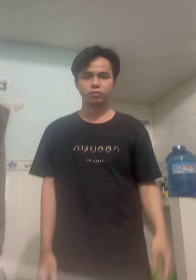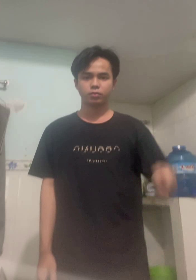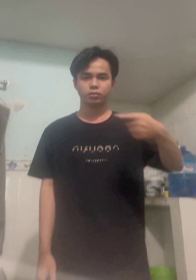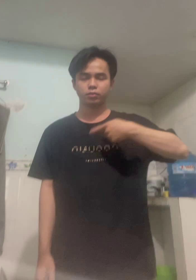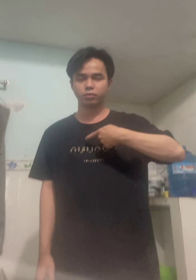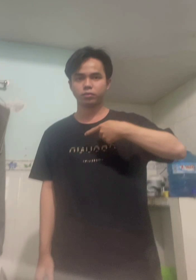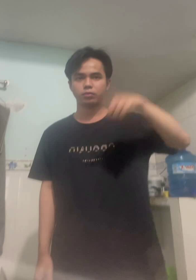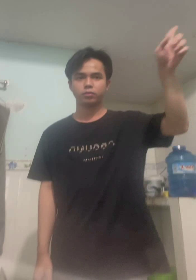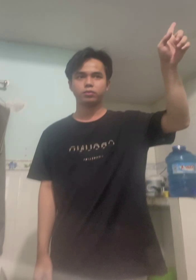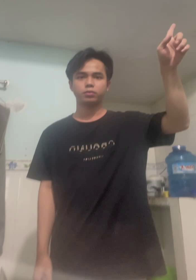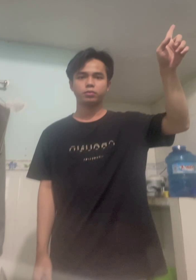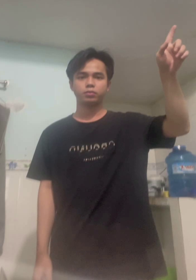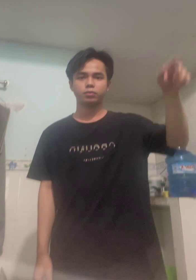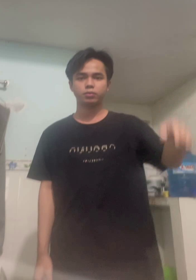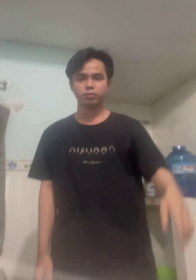di